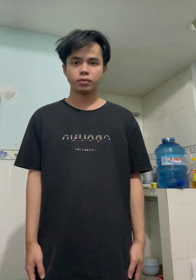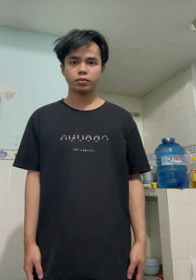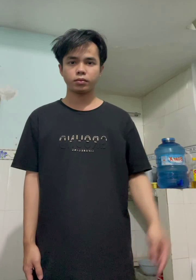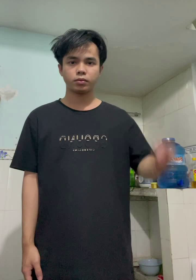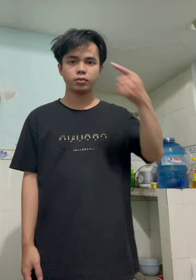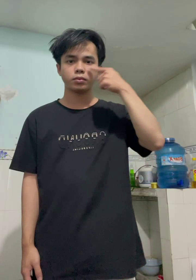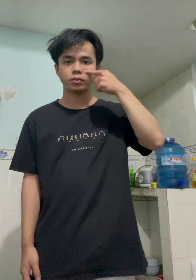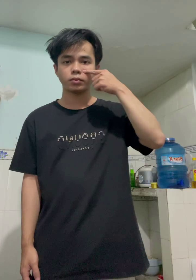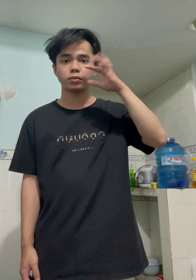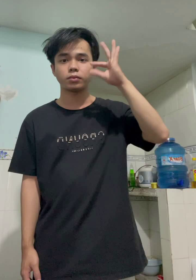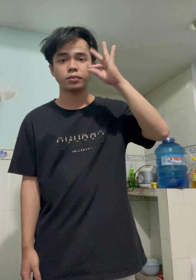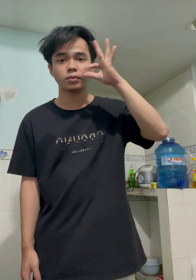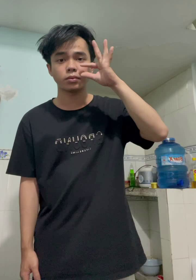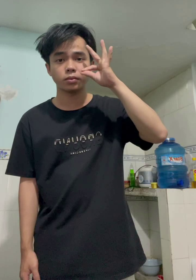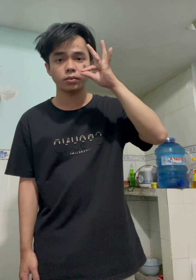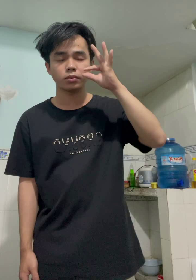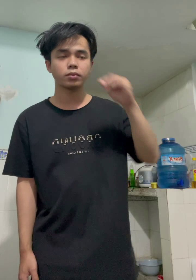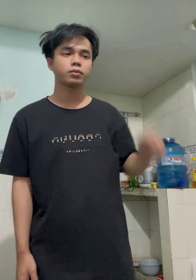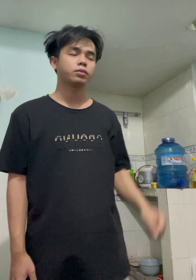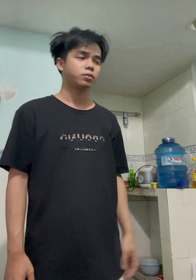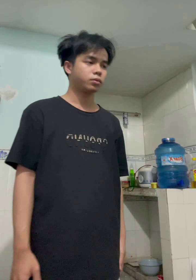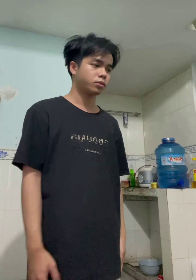lam quen